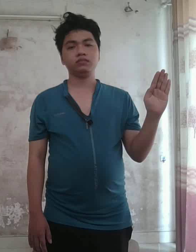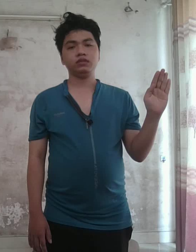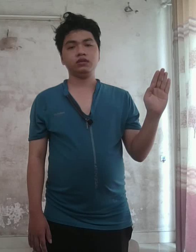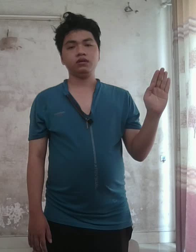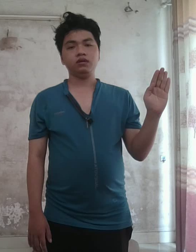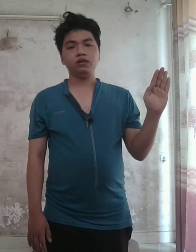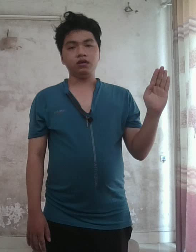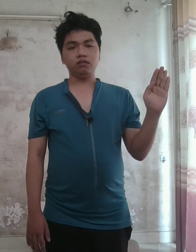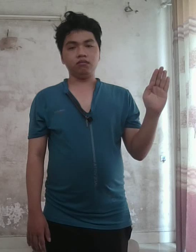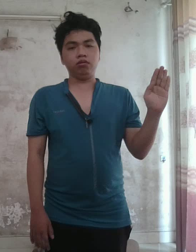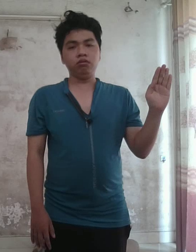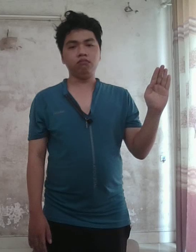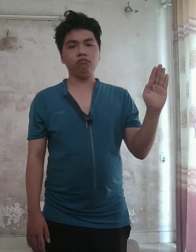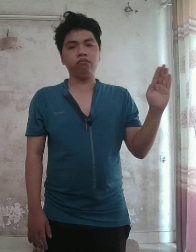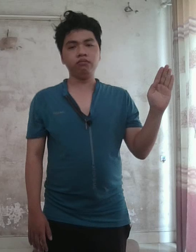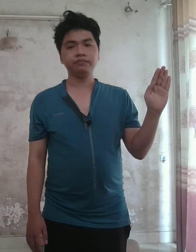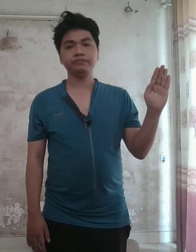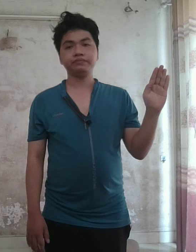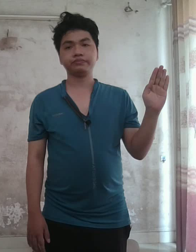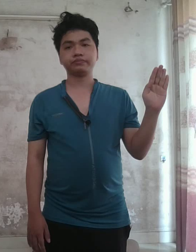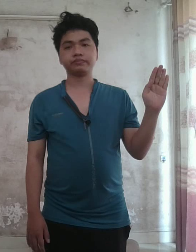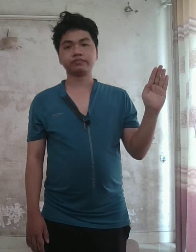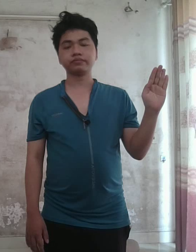b